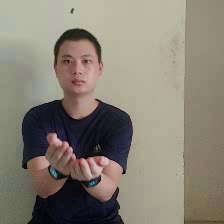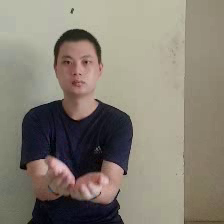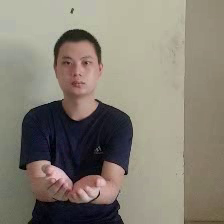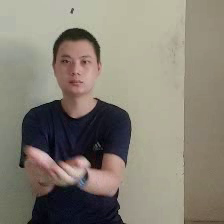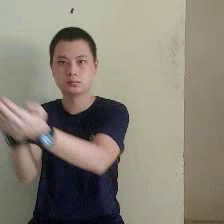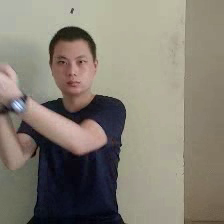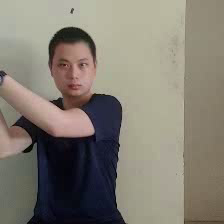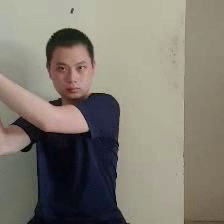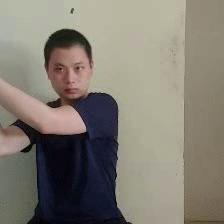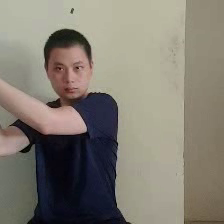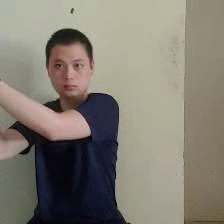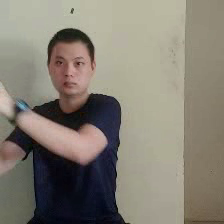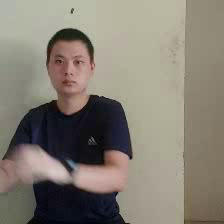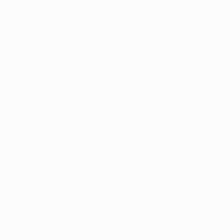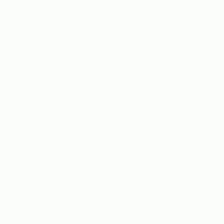Biếu tặng